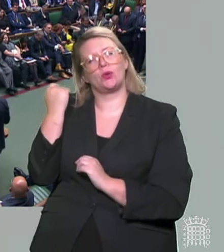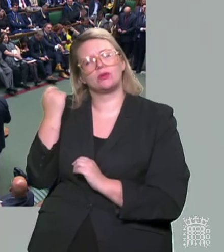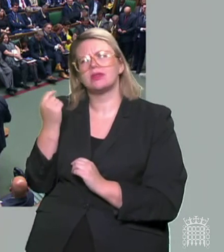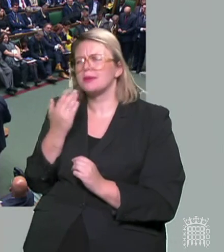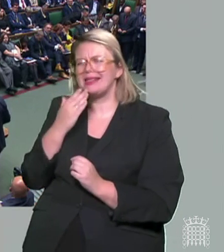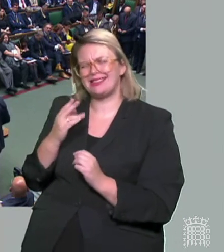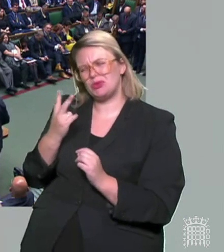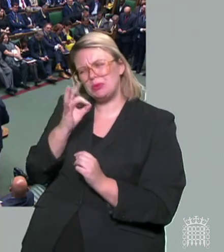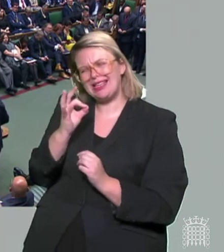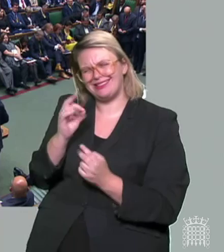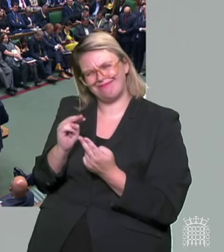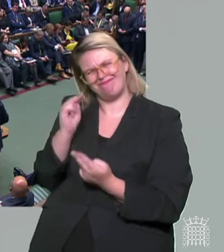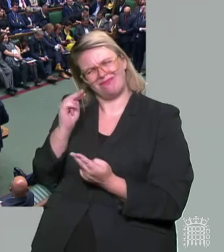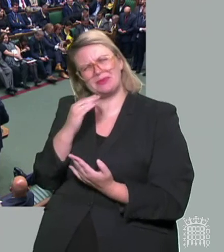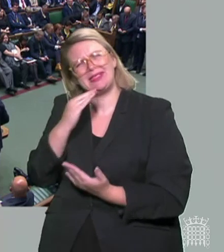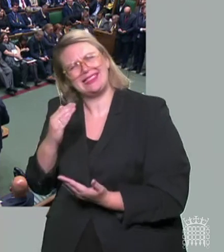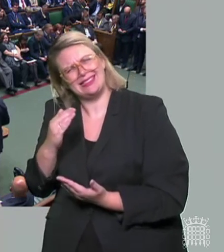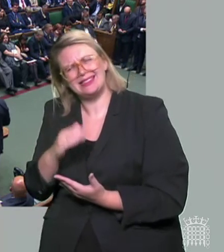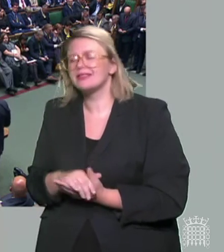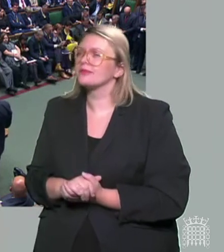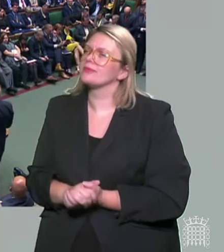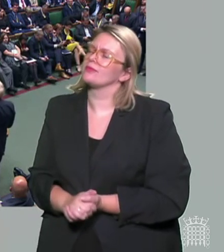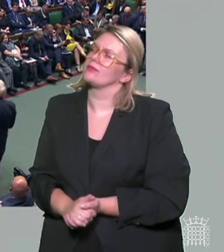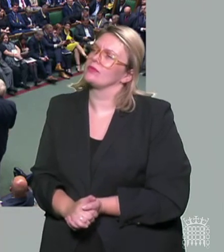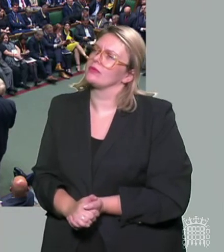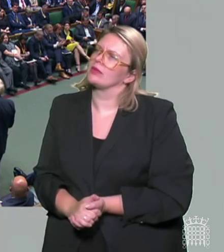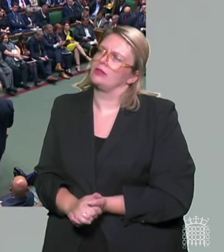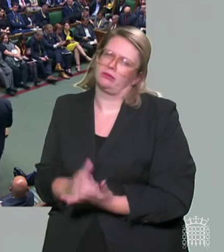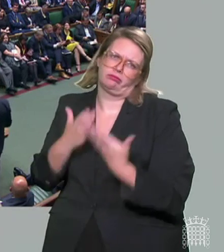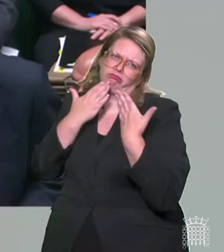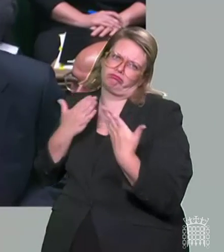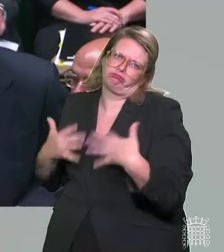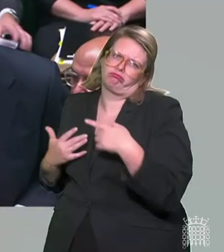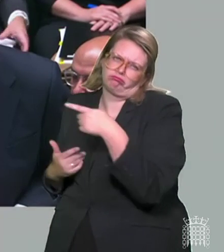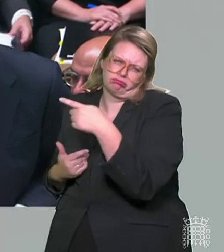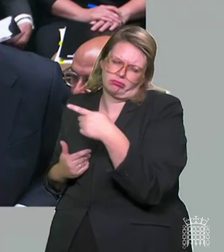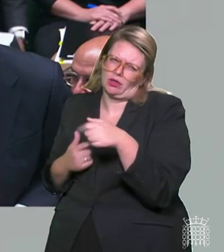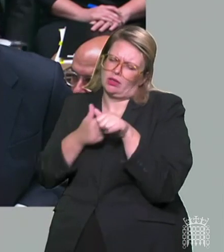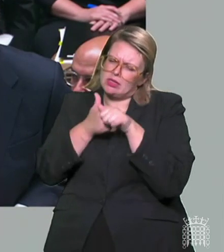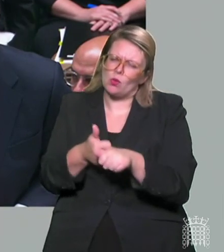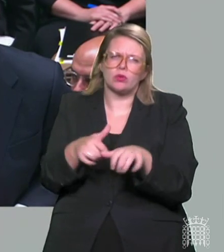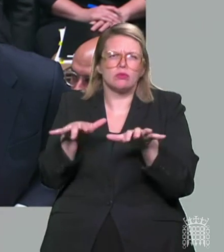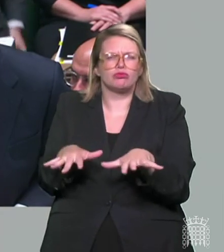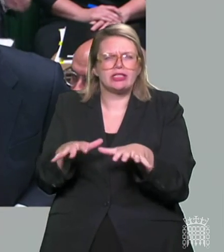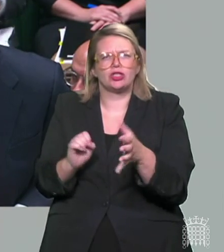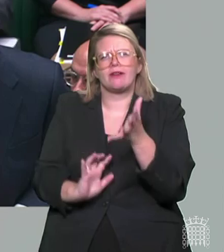I thank the honourable Gentleman very much, and I share very much his support for the firefighters of our country.